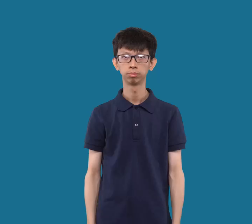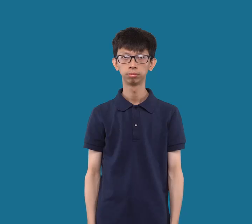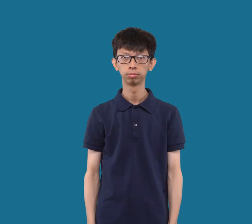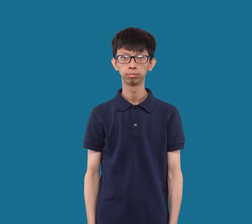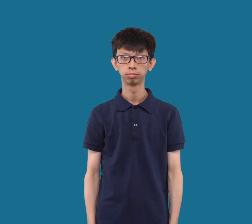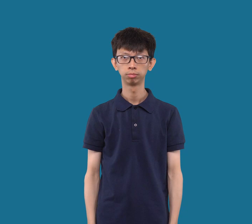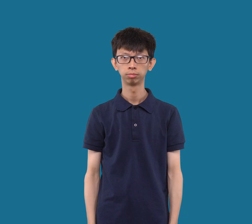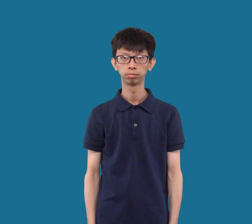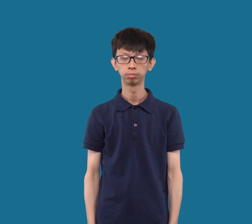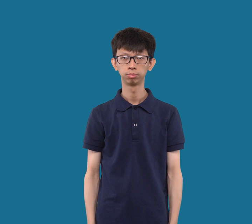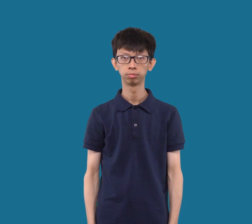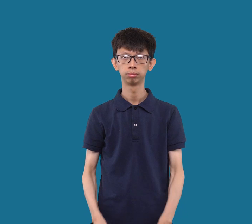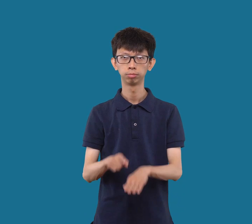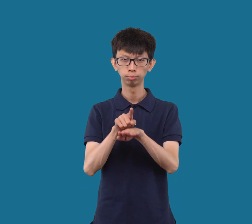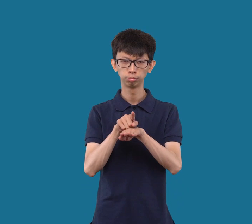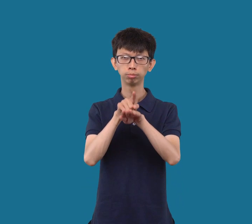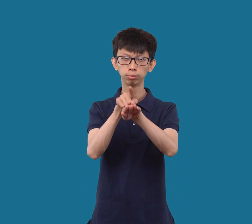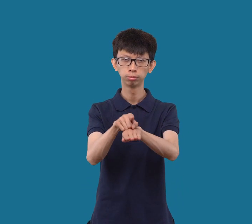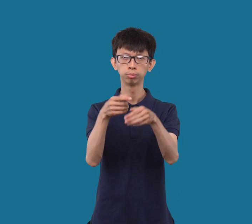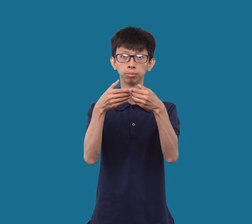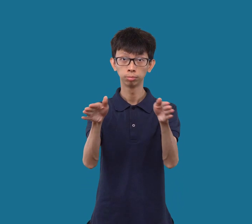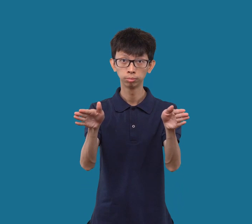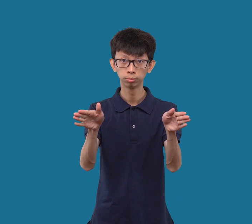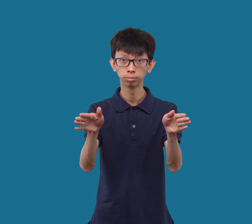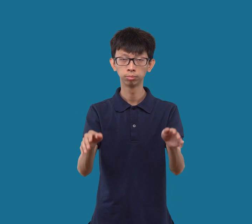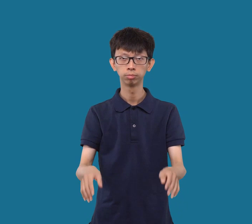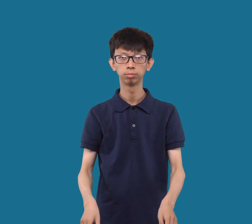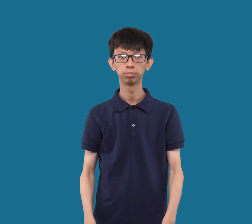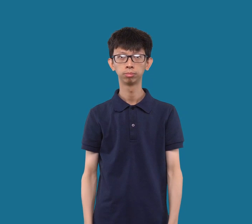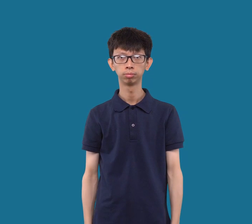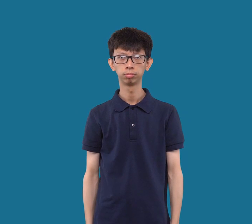Dinh Độc Lập